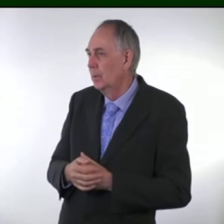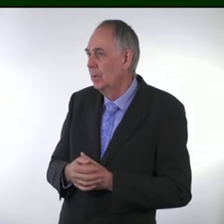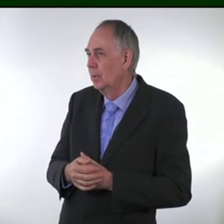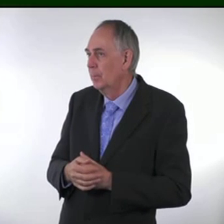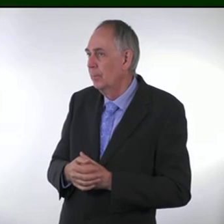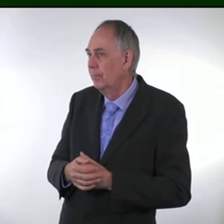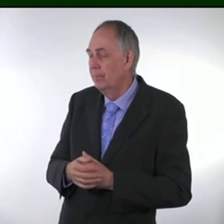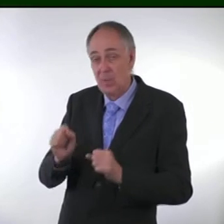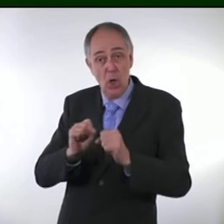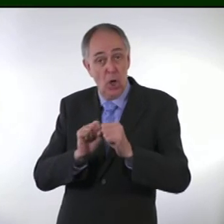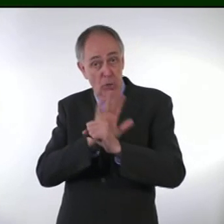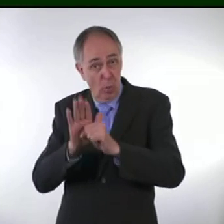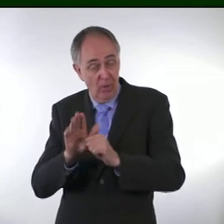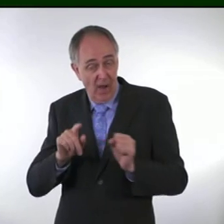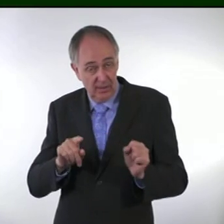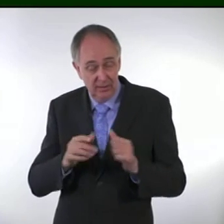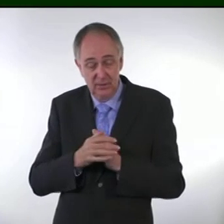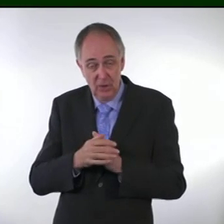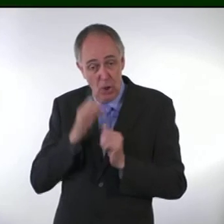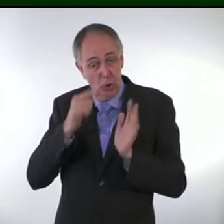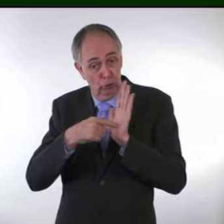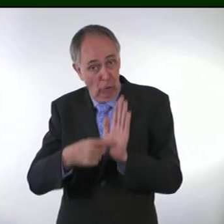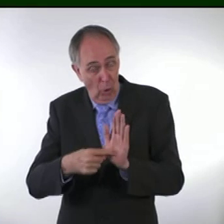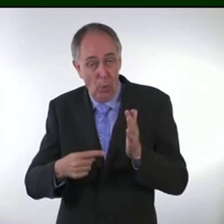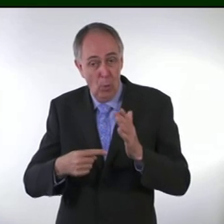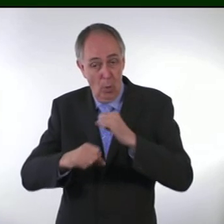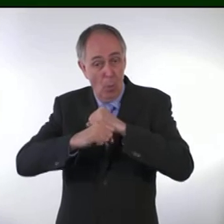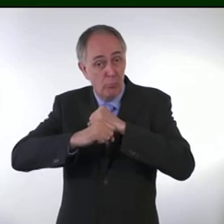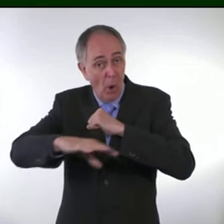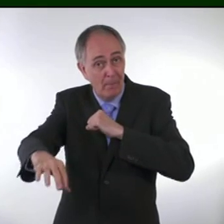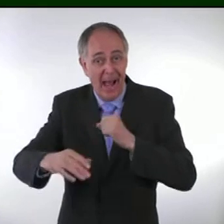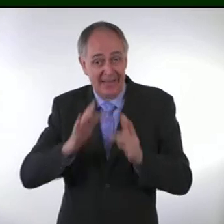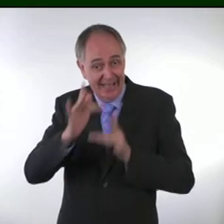Coronavirus has underlined the importance of improving broadband infrastructure.